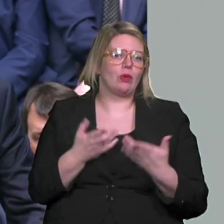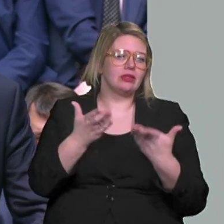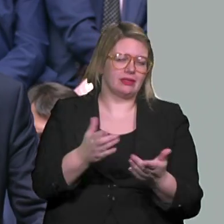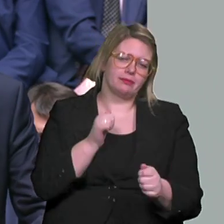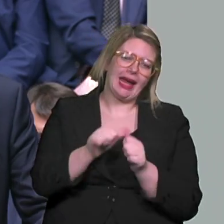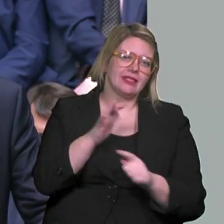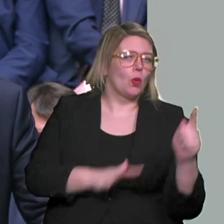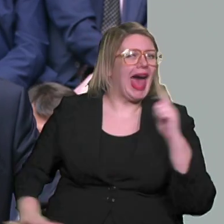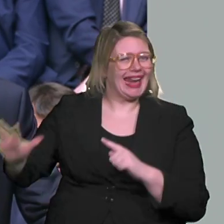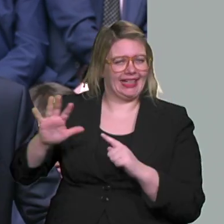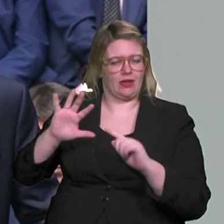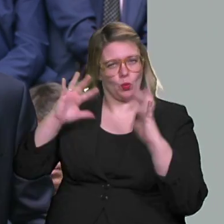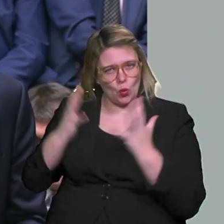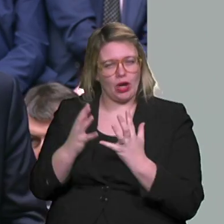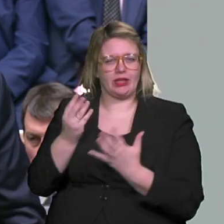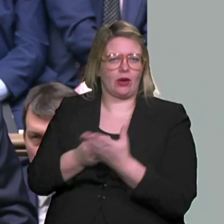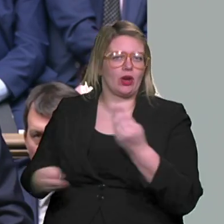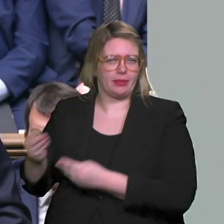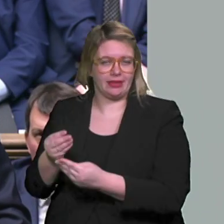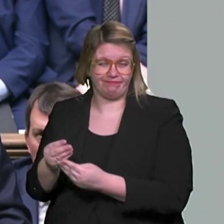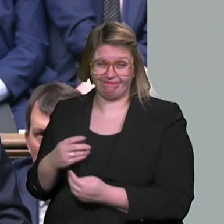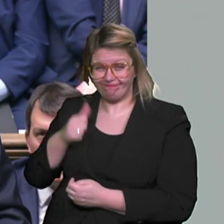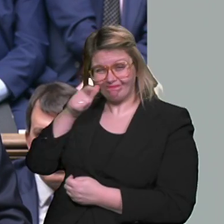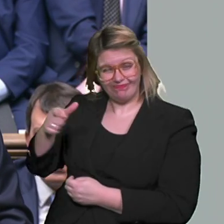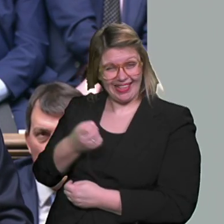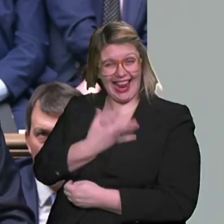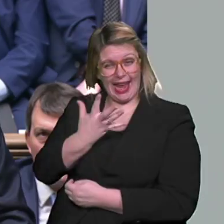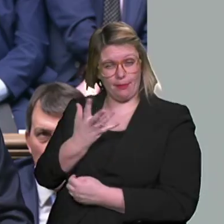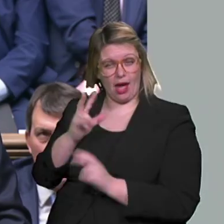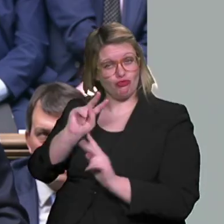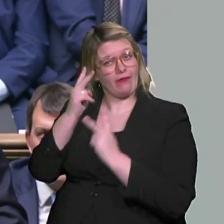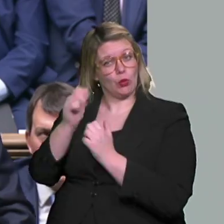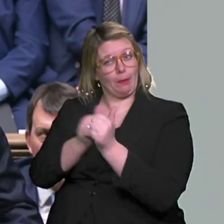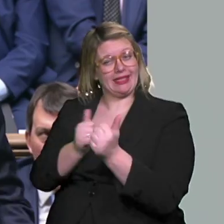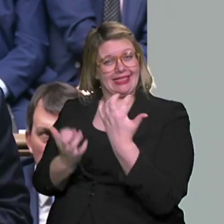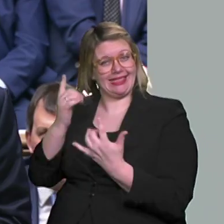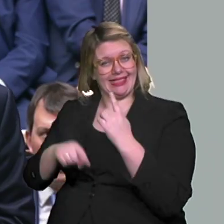I understand that the Labour party is reviewing business taxes.